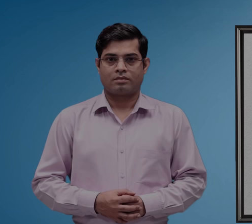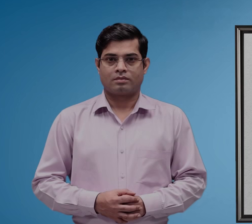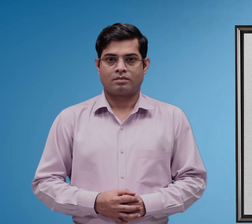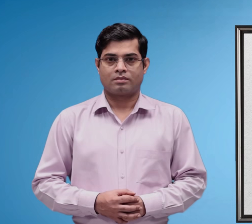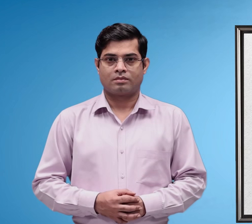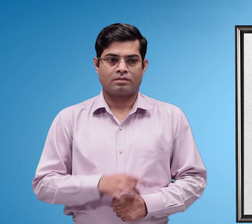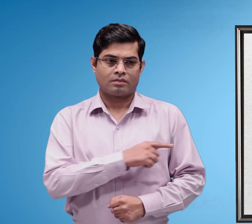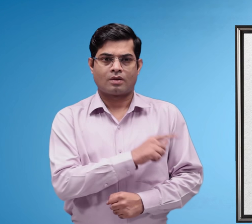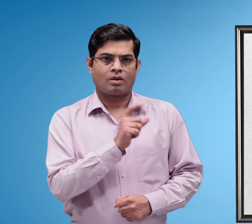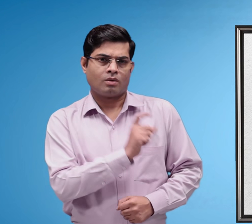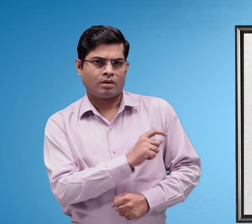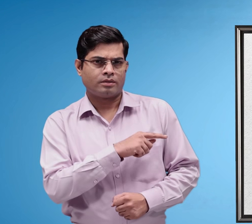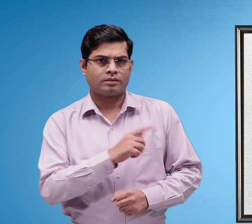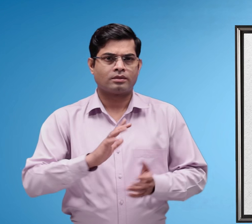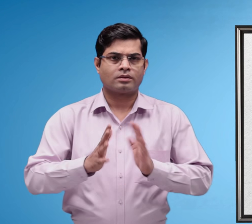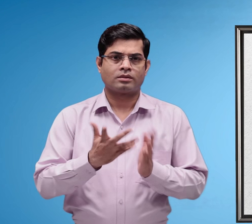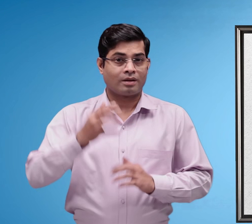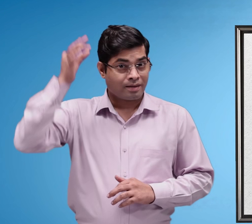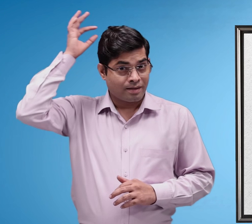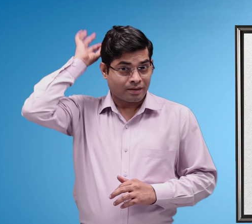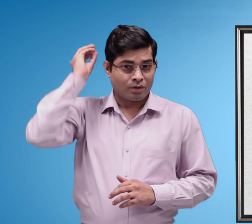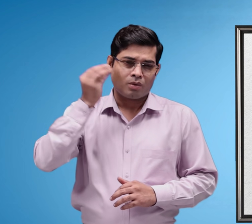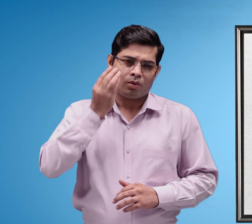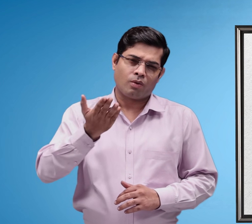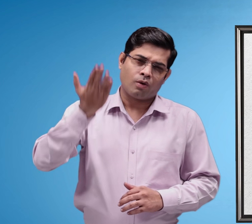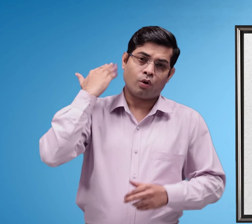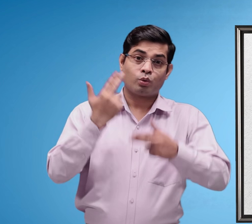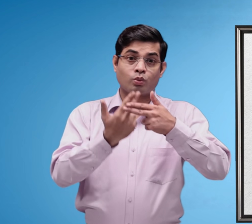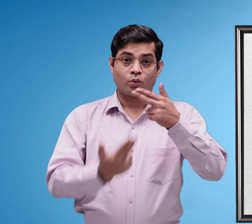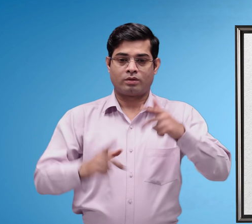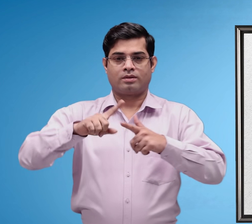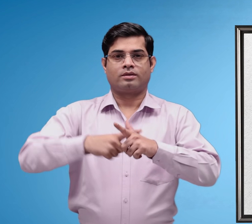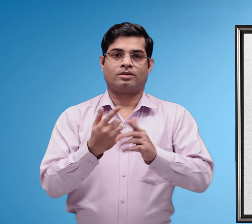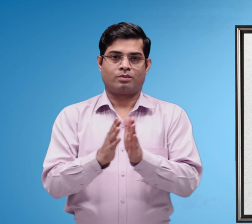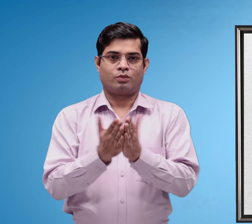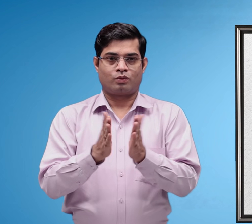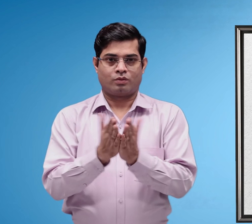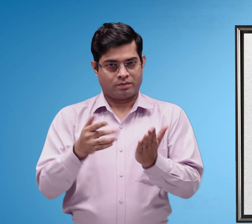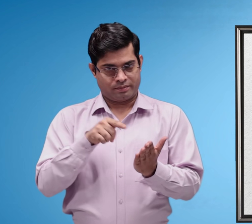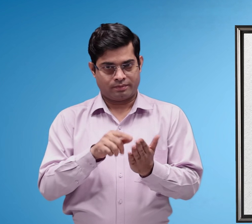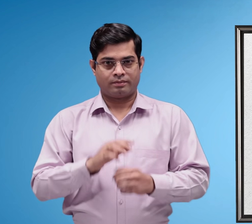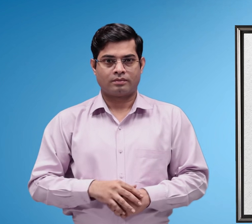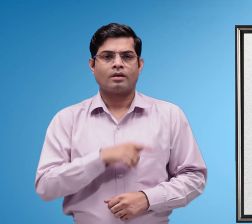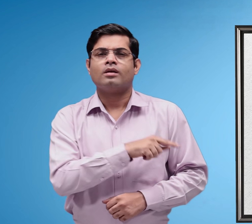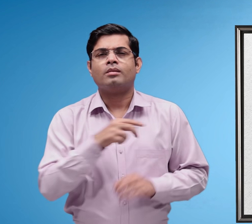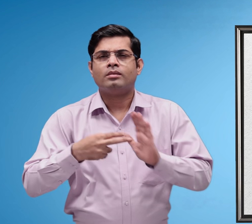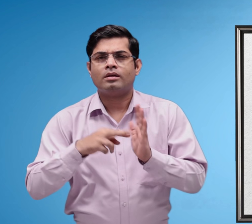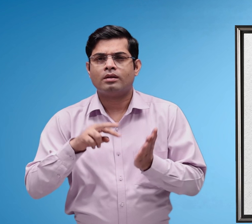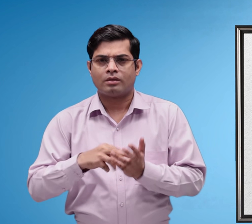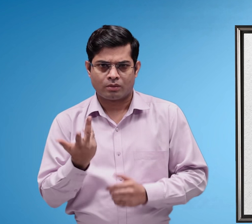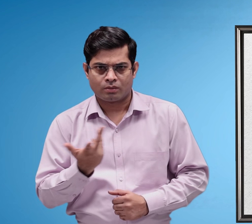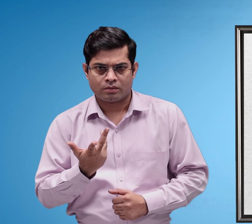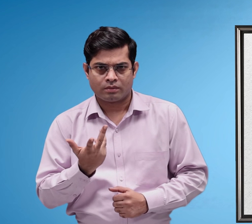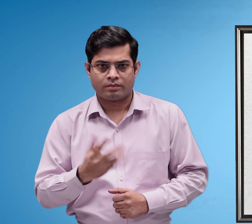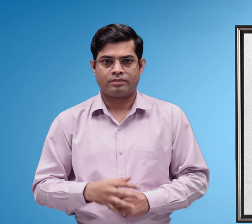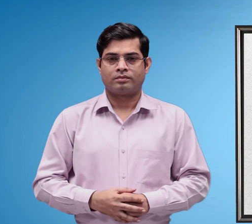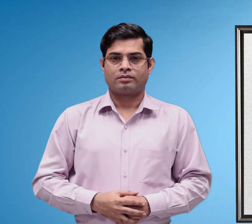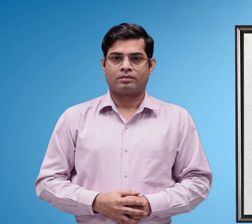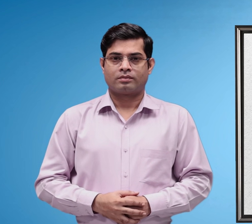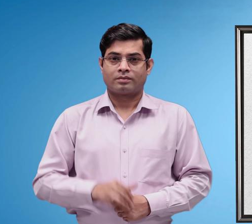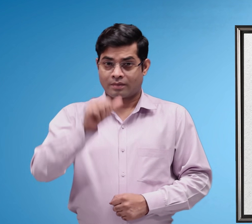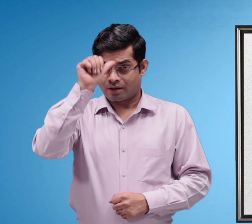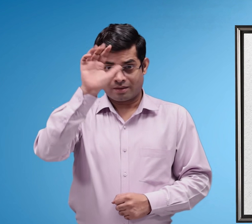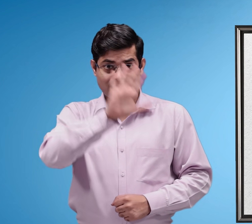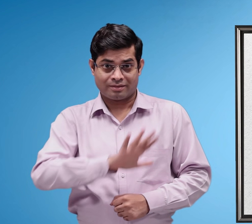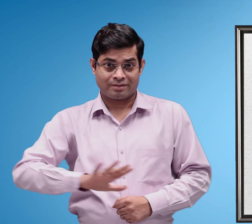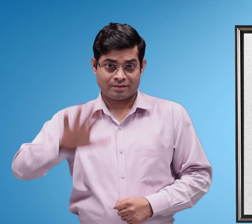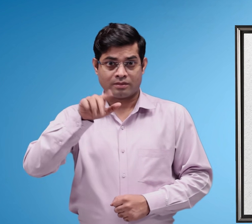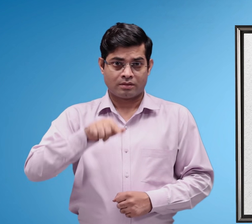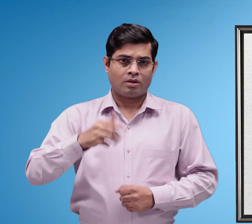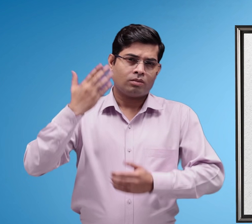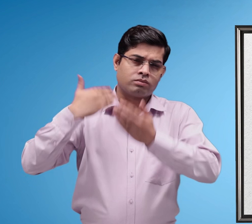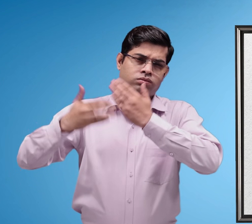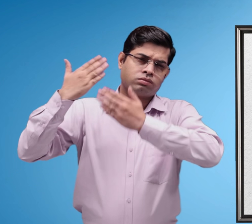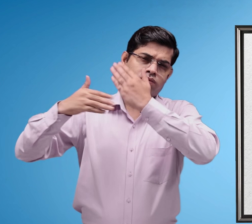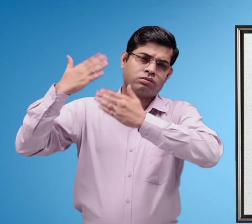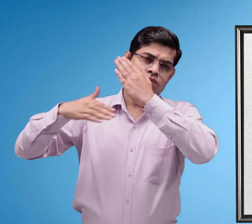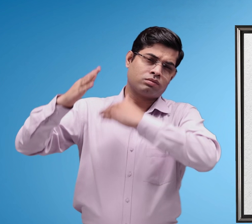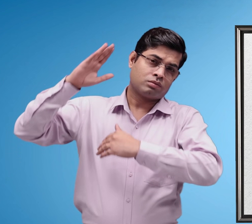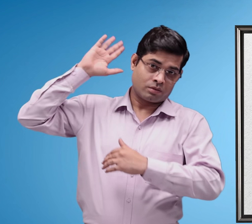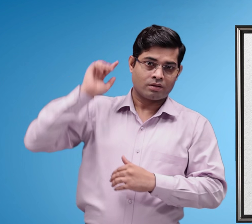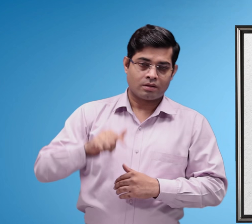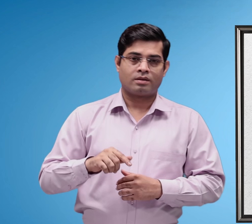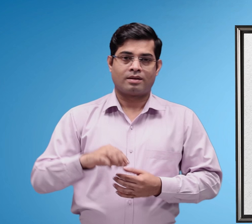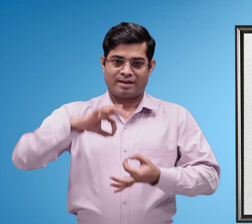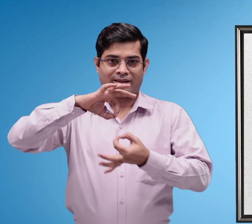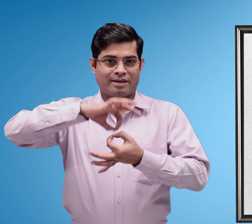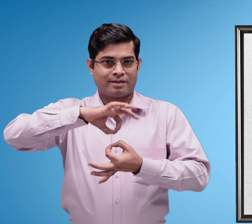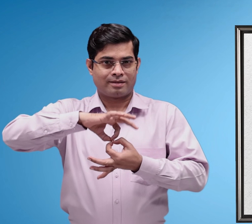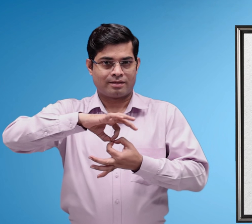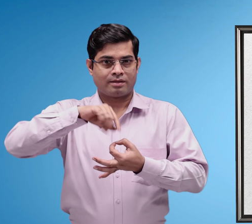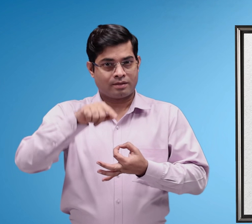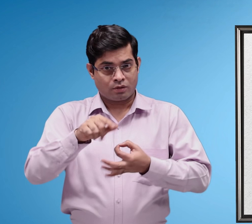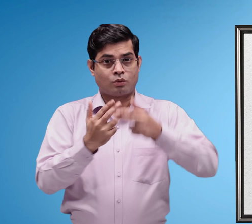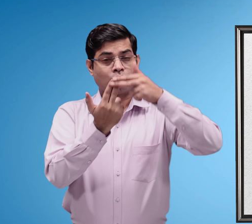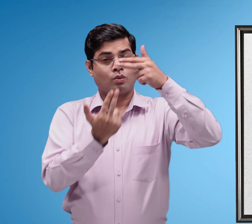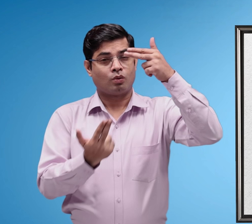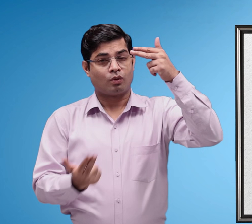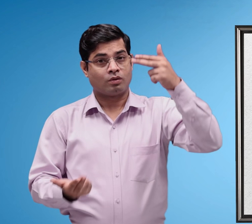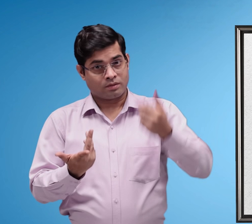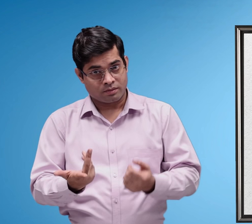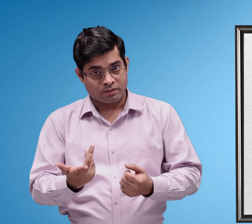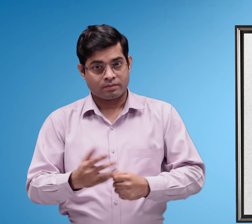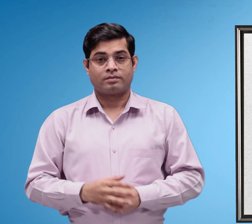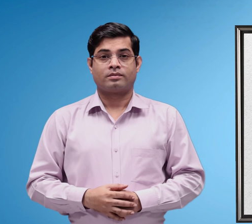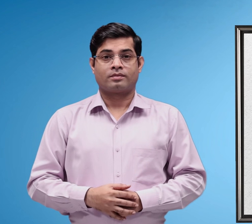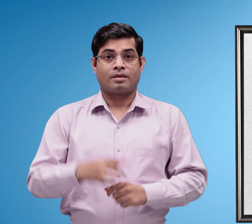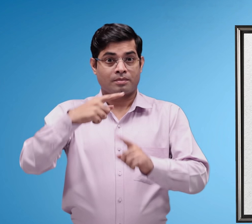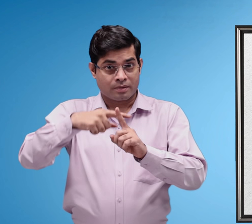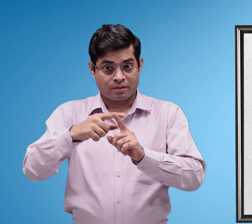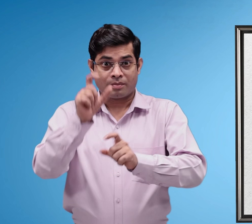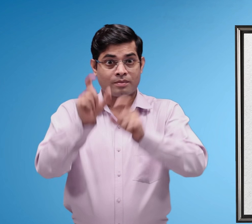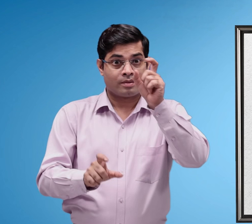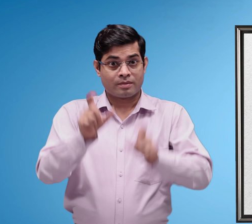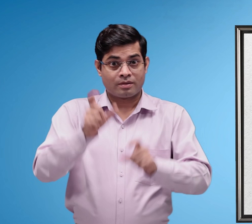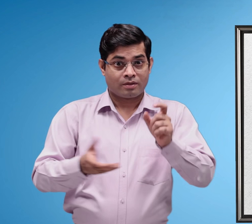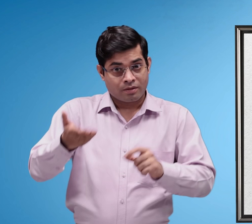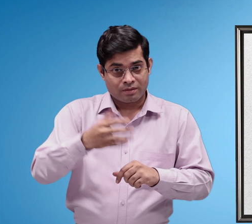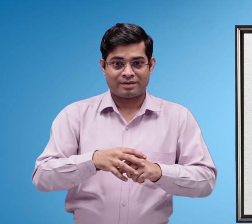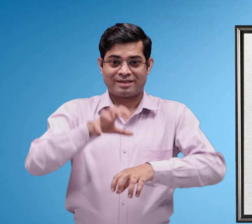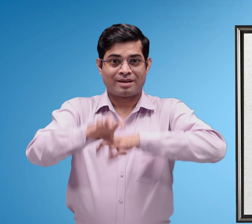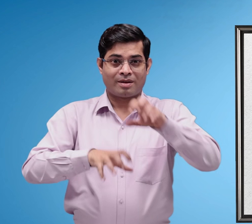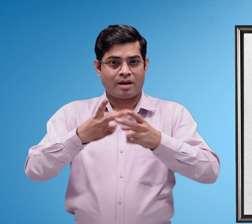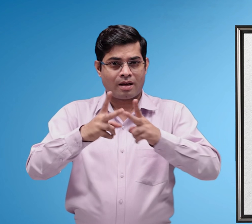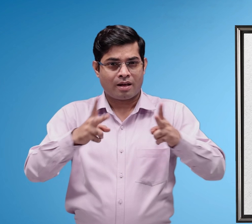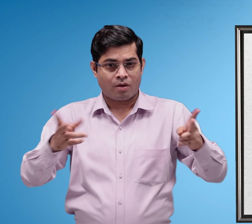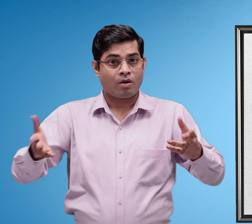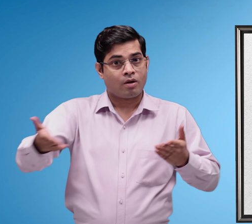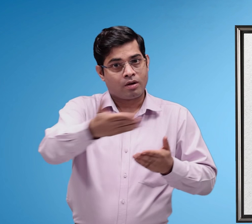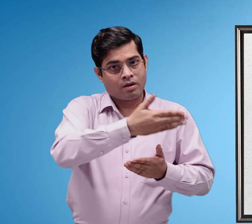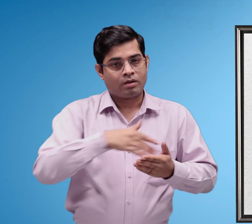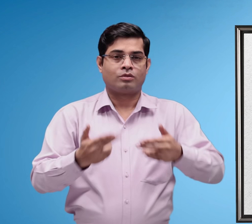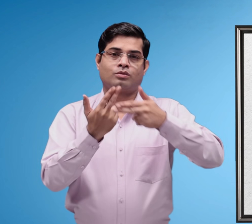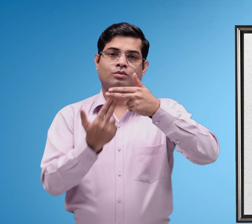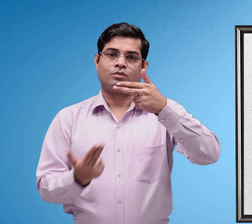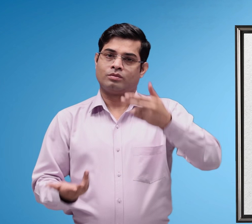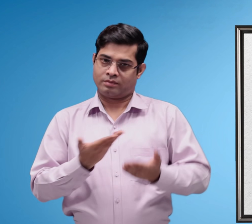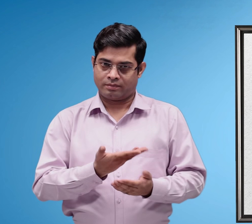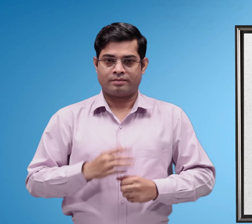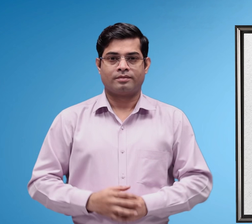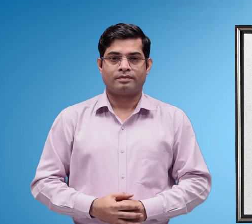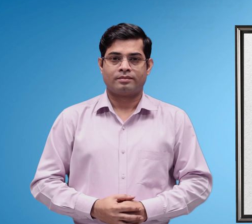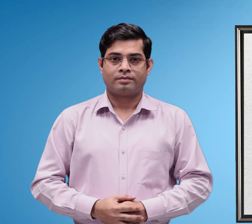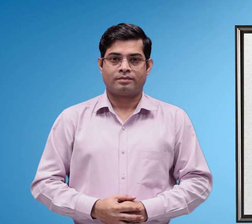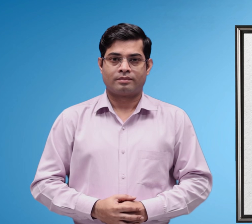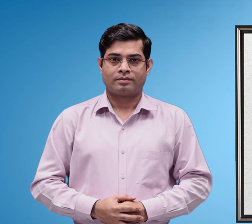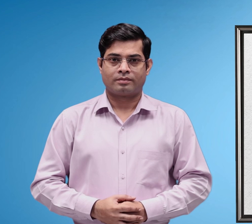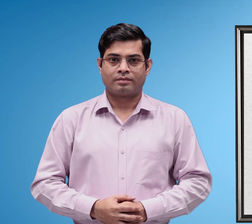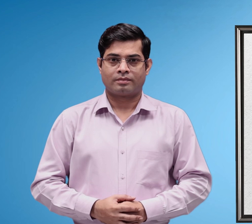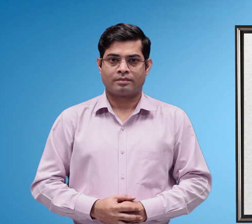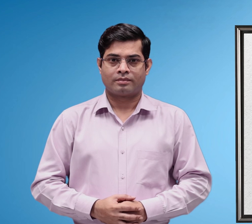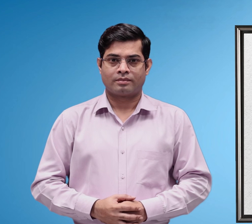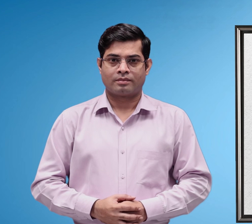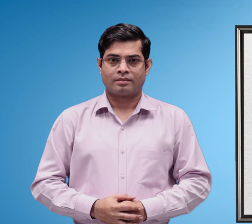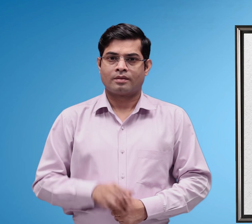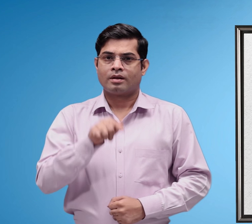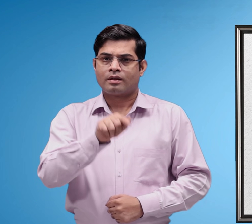Jataka stories This is the sign for Jataka tales. It refers to a collection of ancient Buddhist stories about animals and people.